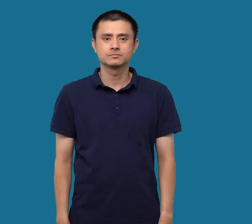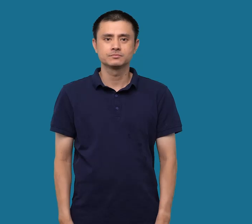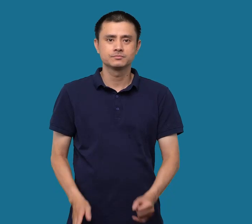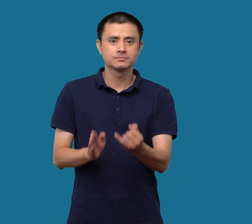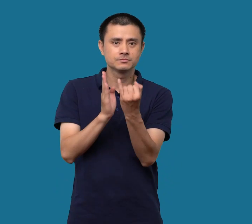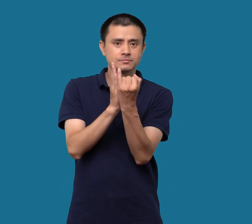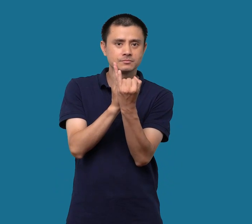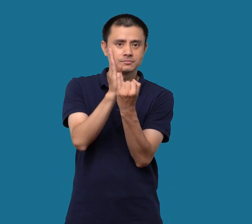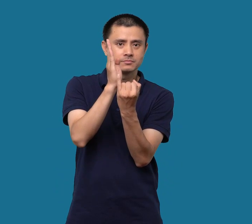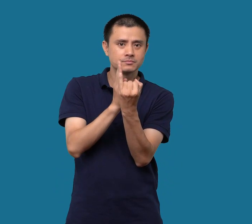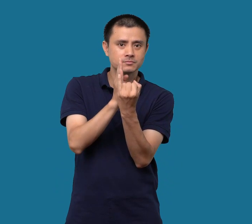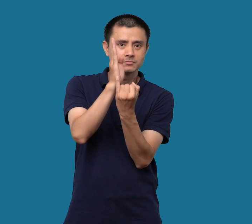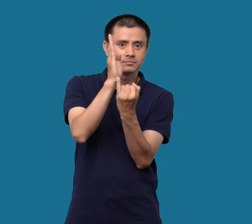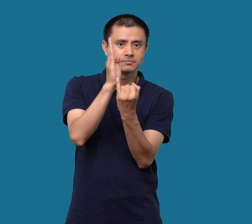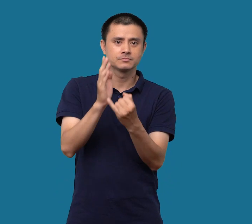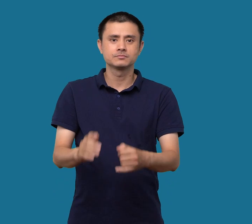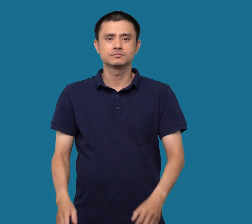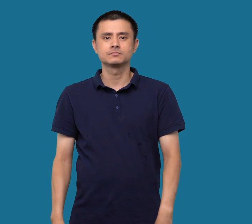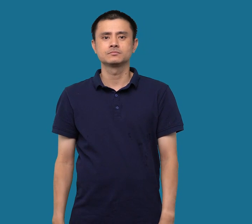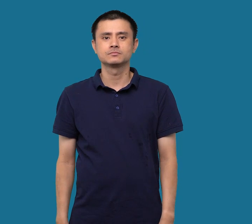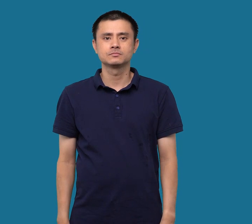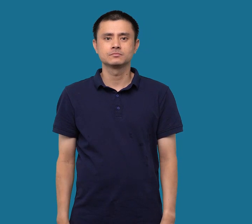hàng đơn vị